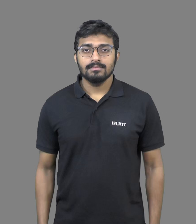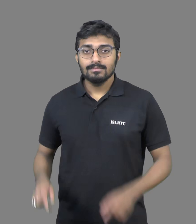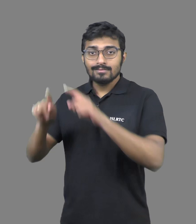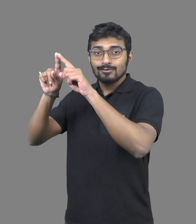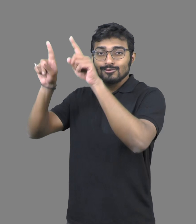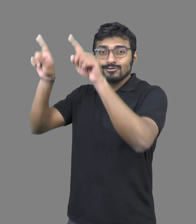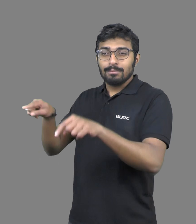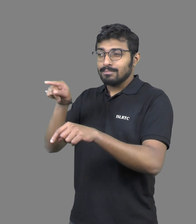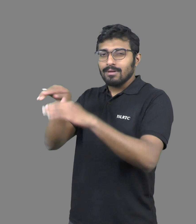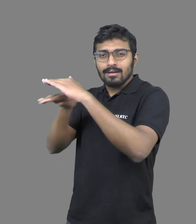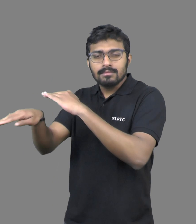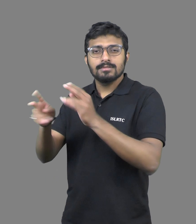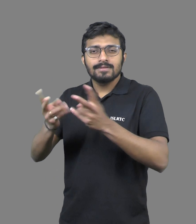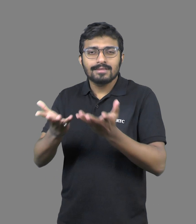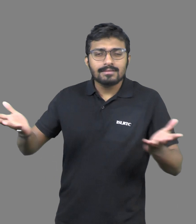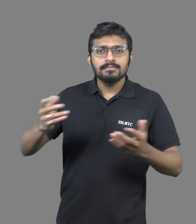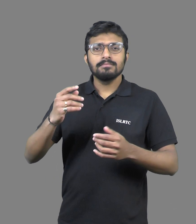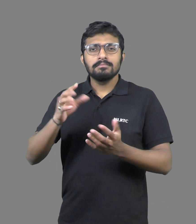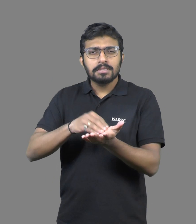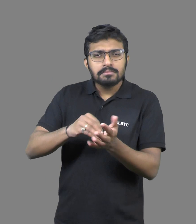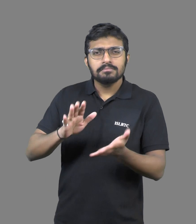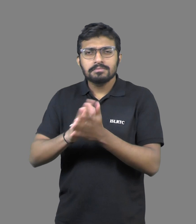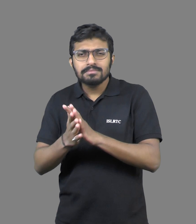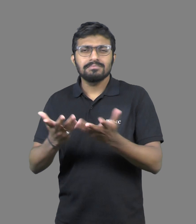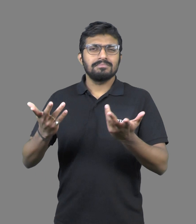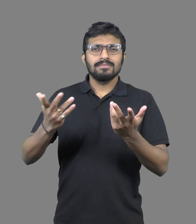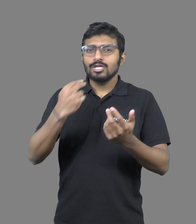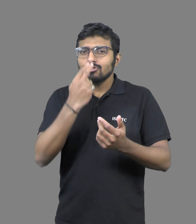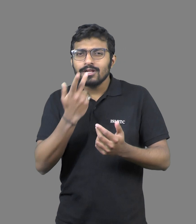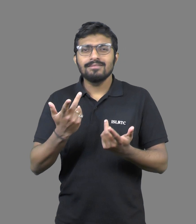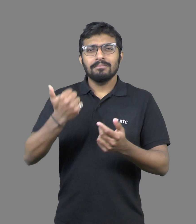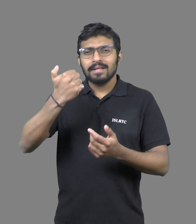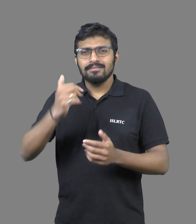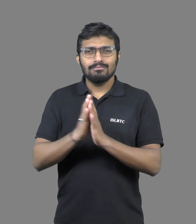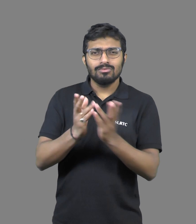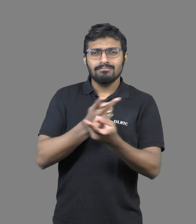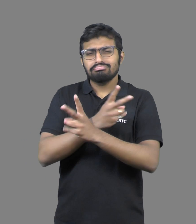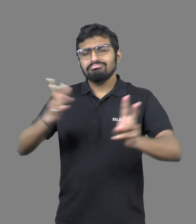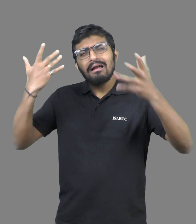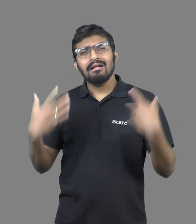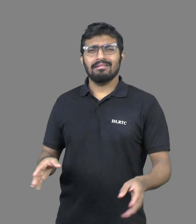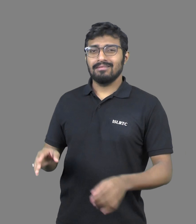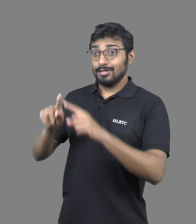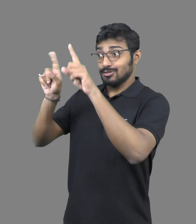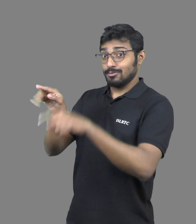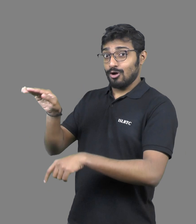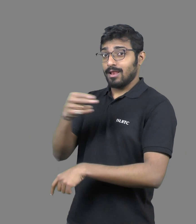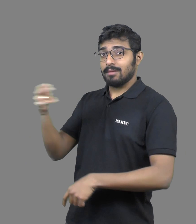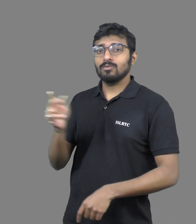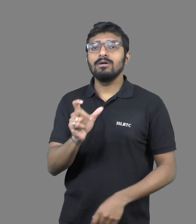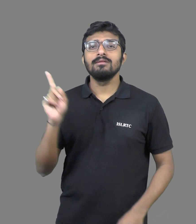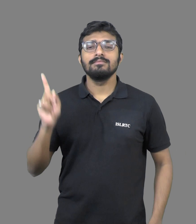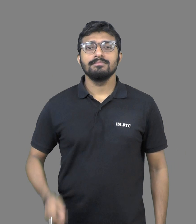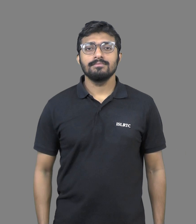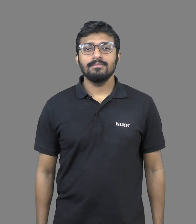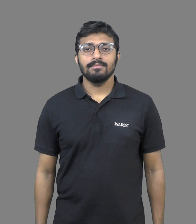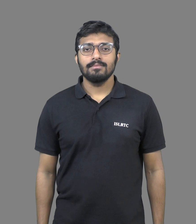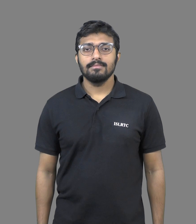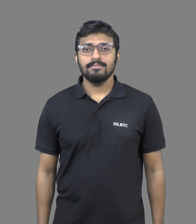General Store Kirana Store